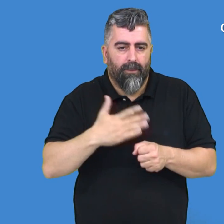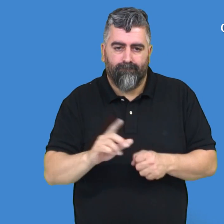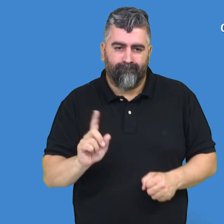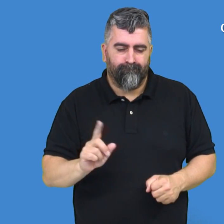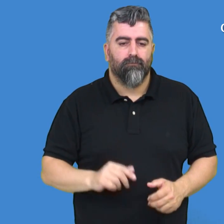no